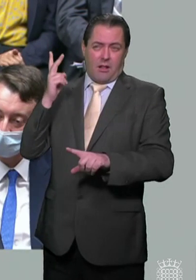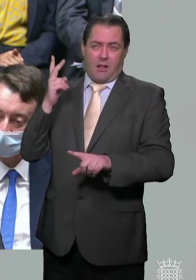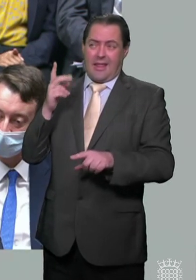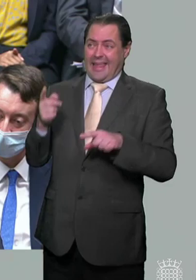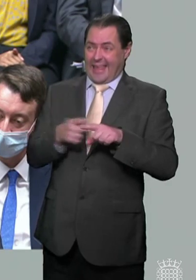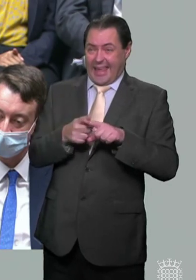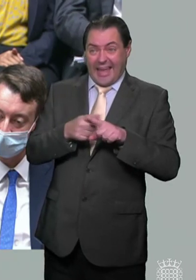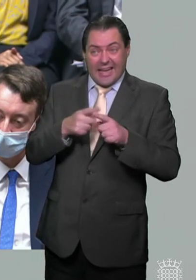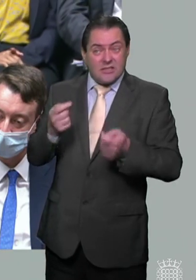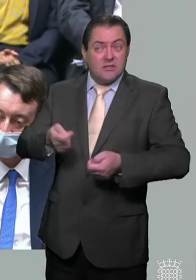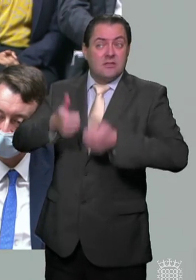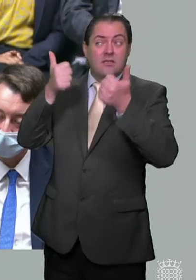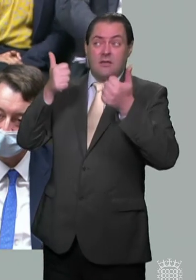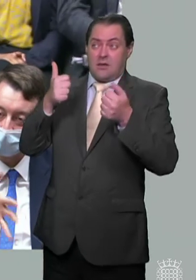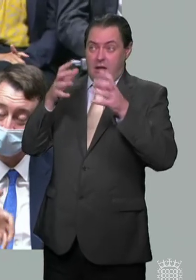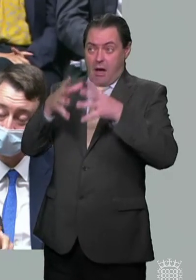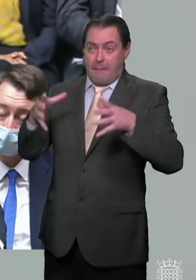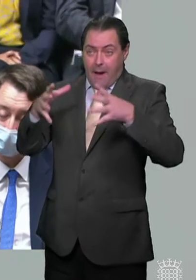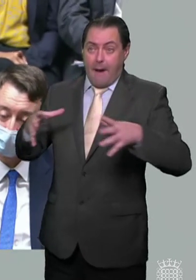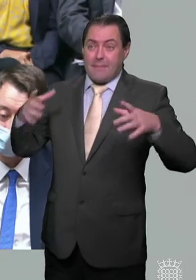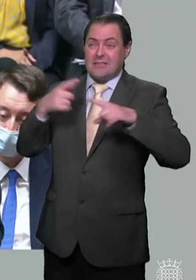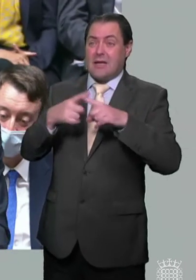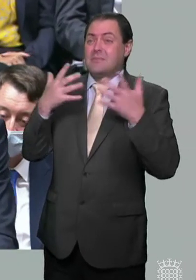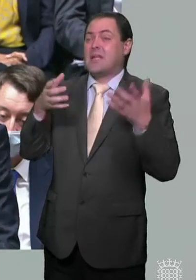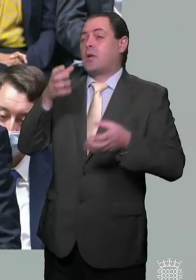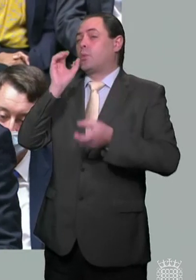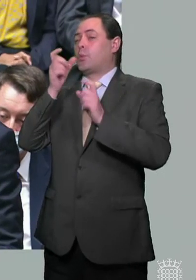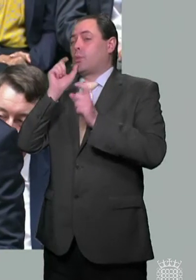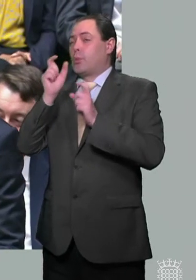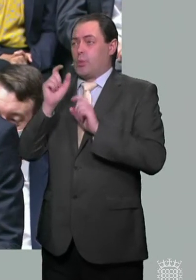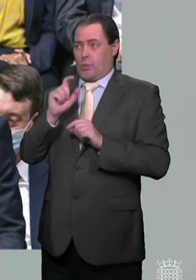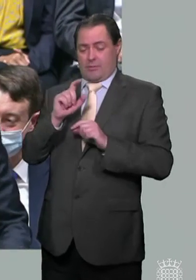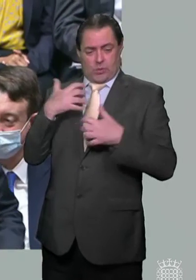English sparkling wine alone has increased almost tenfold.